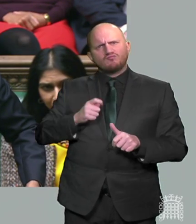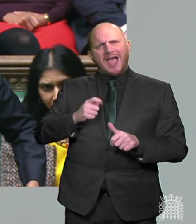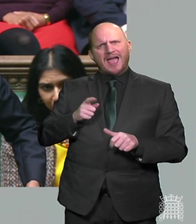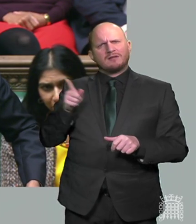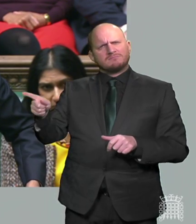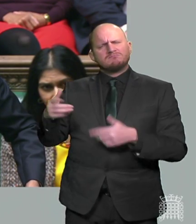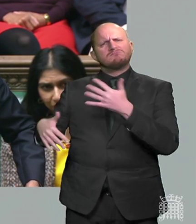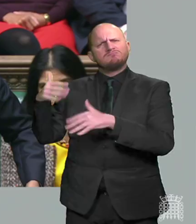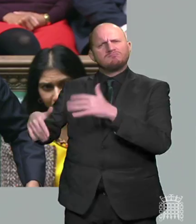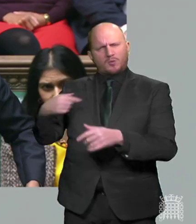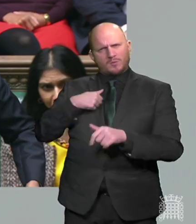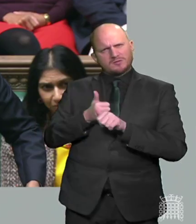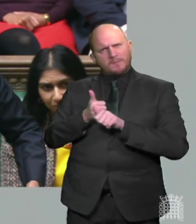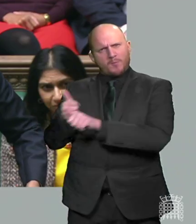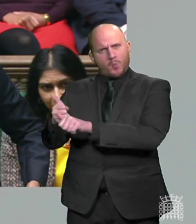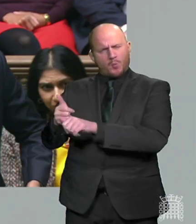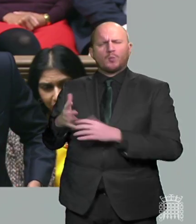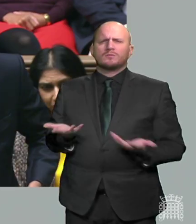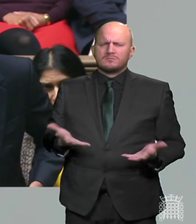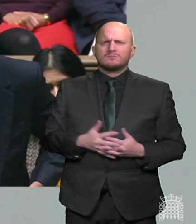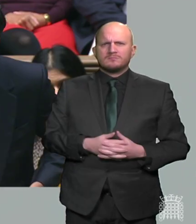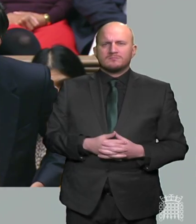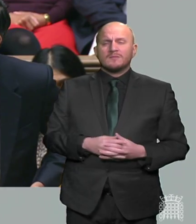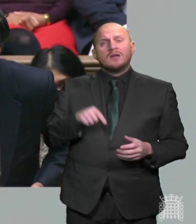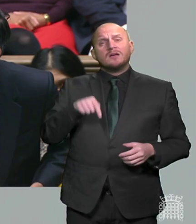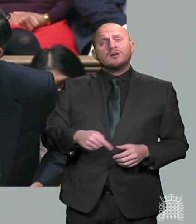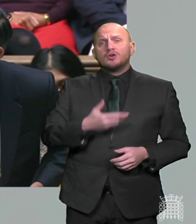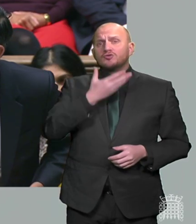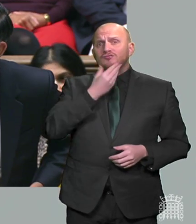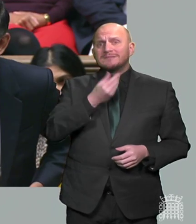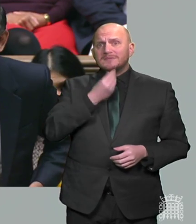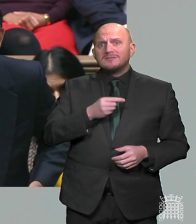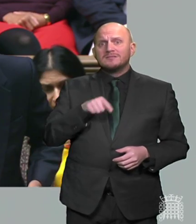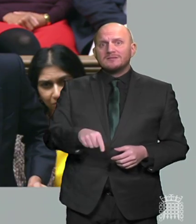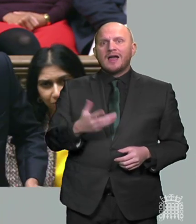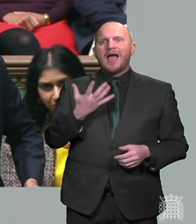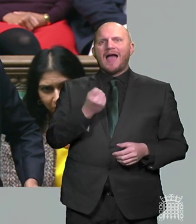As I said yesterday, this Christmas many families will be laying an extra place at their Christmas table.